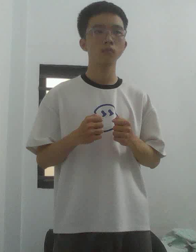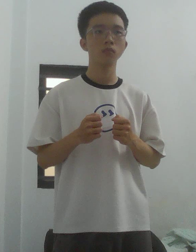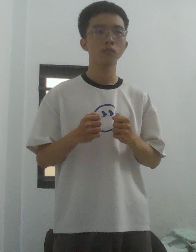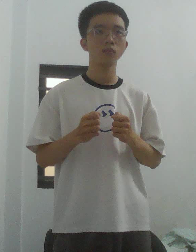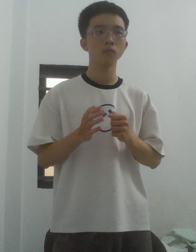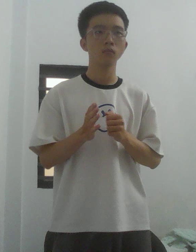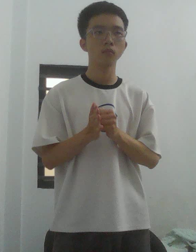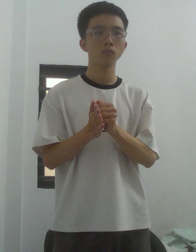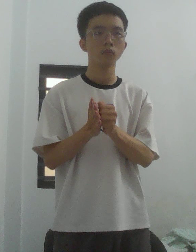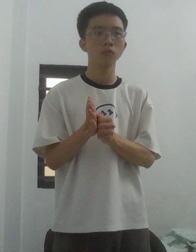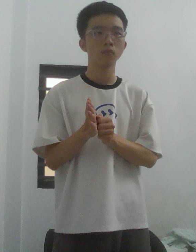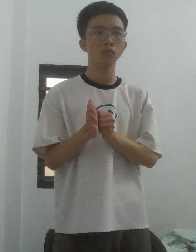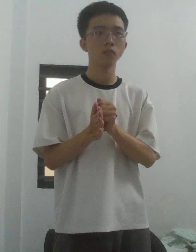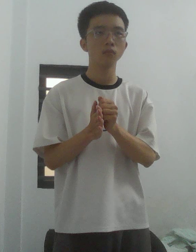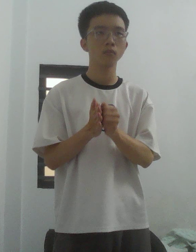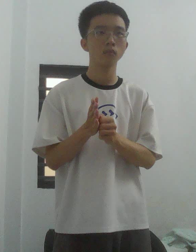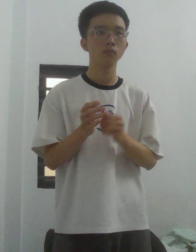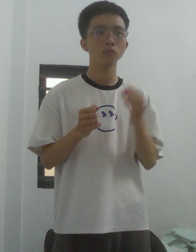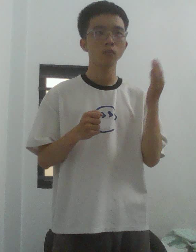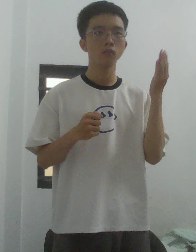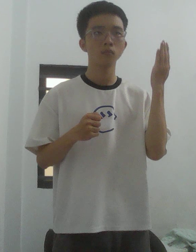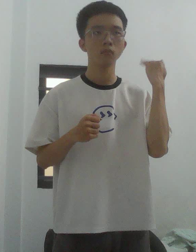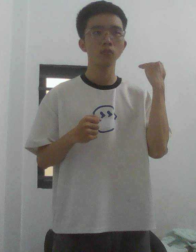thang truoc